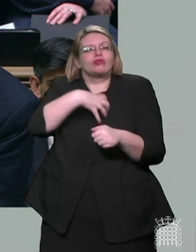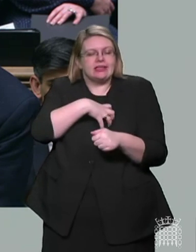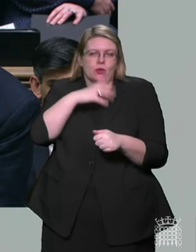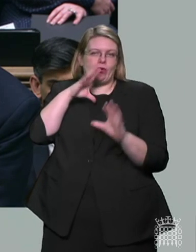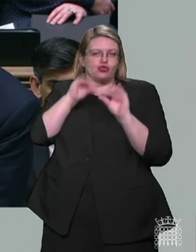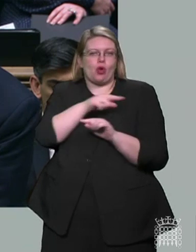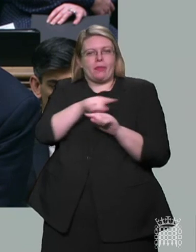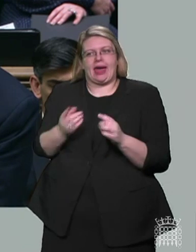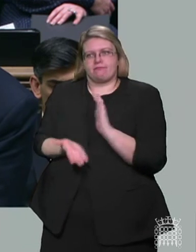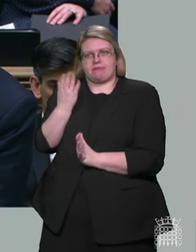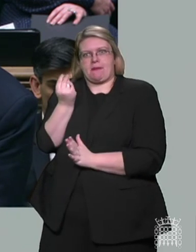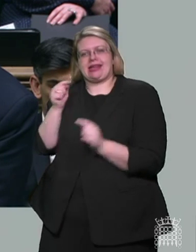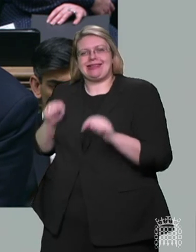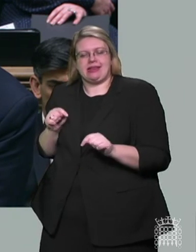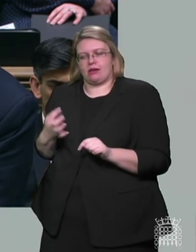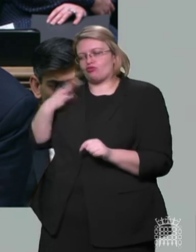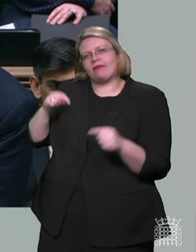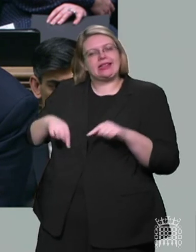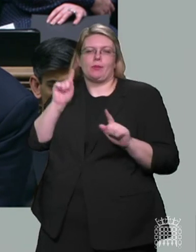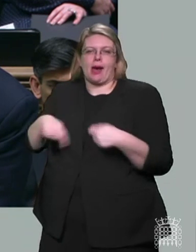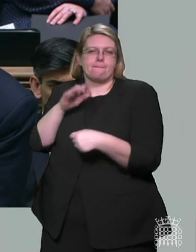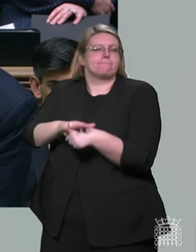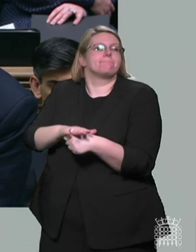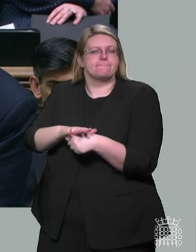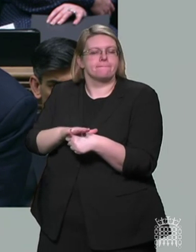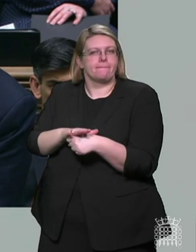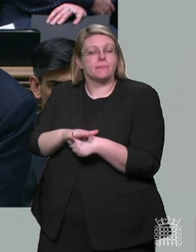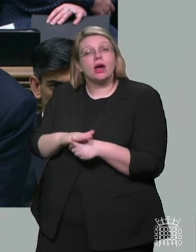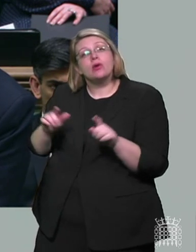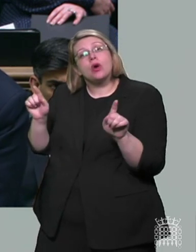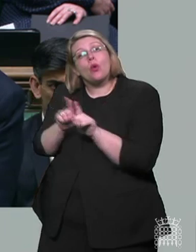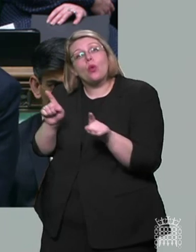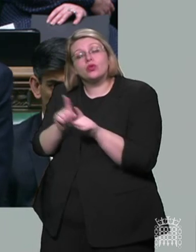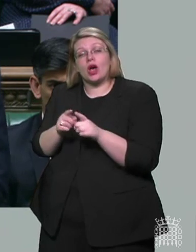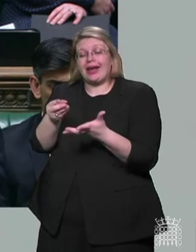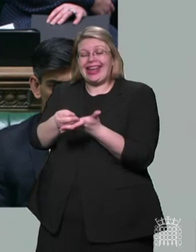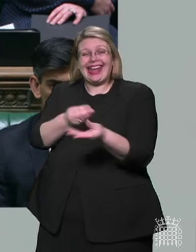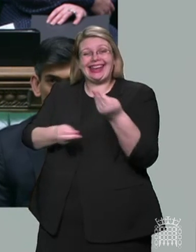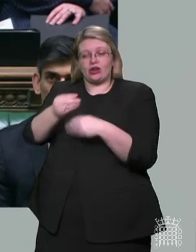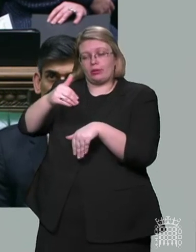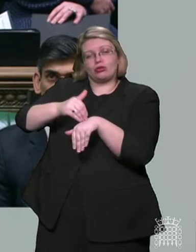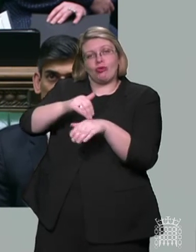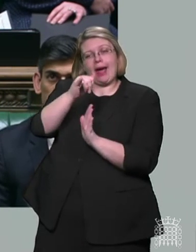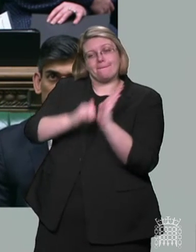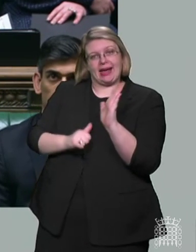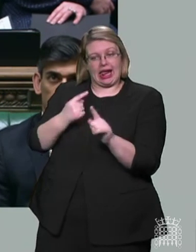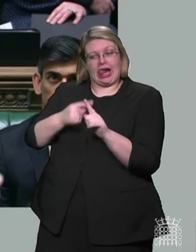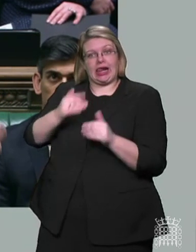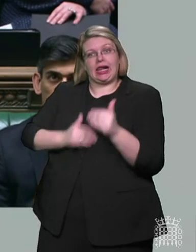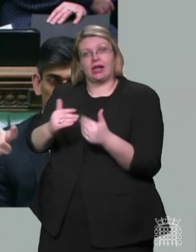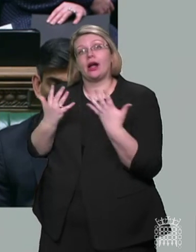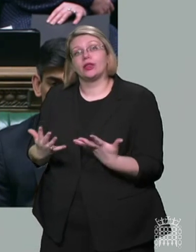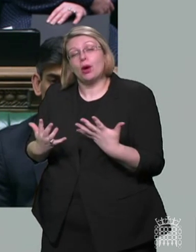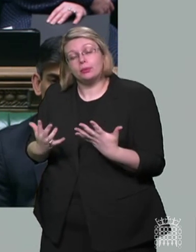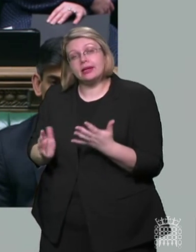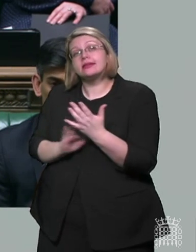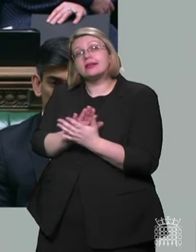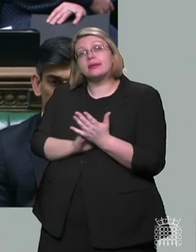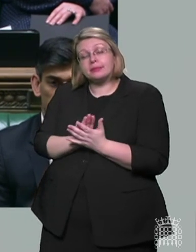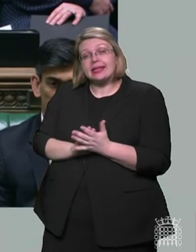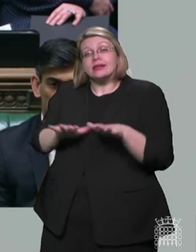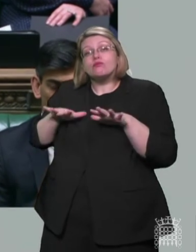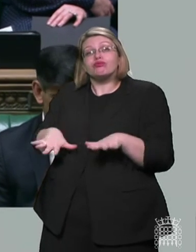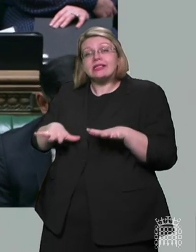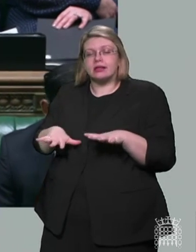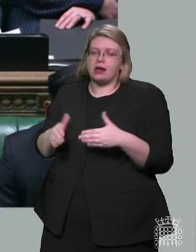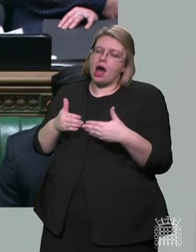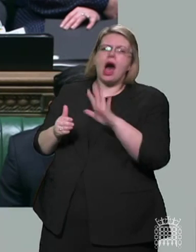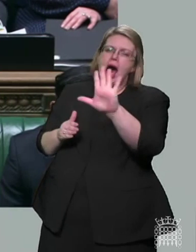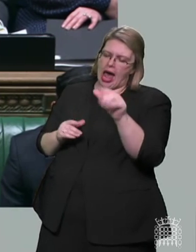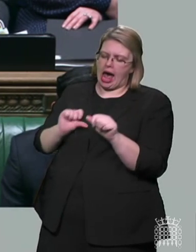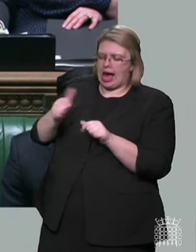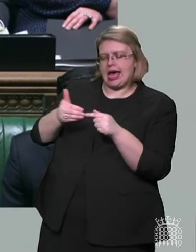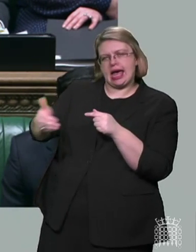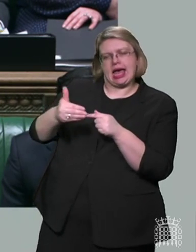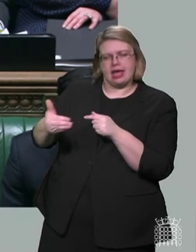We are also accelerating the economic crime Bill, which will enable us in the UK to peel back the— In the next Session.